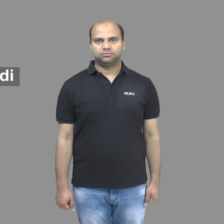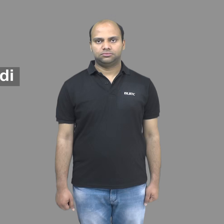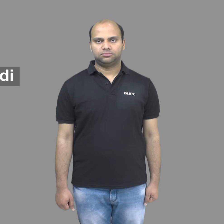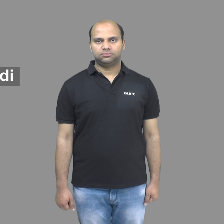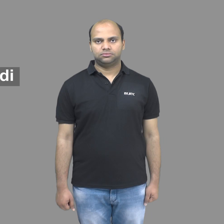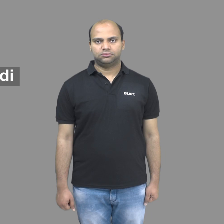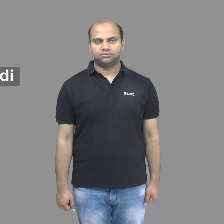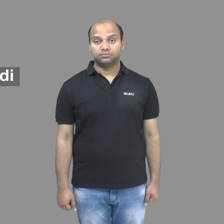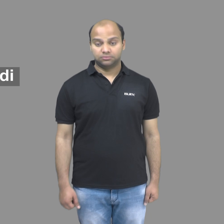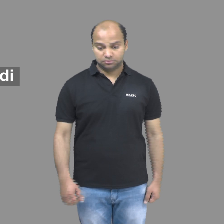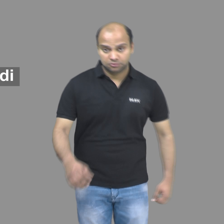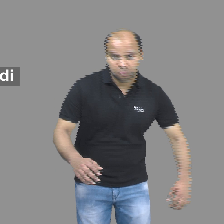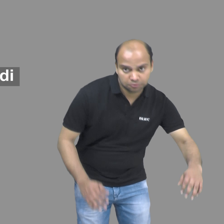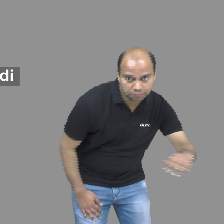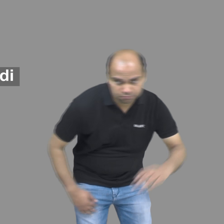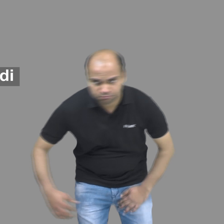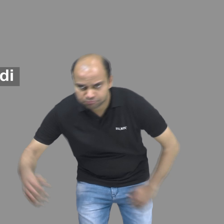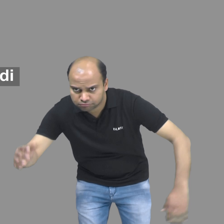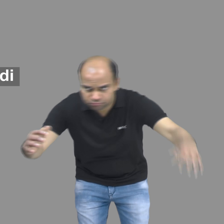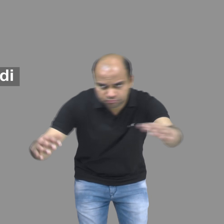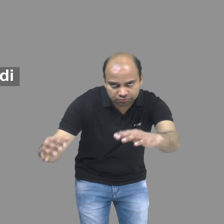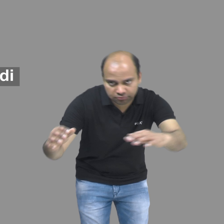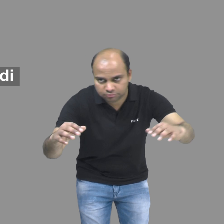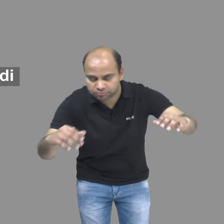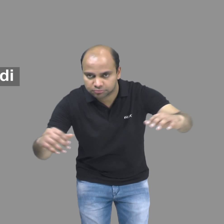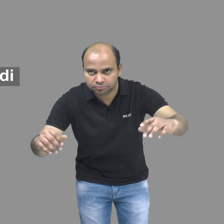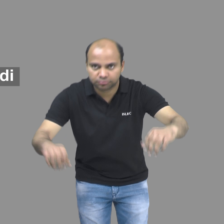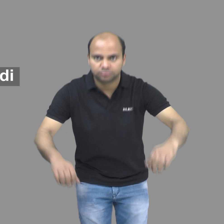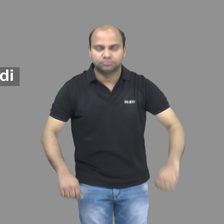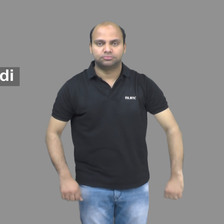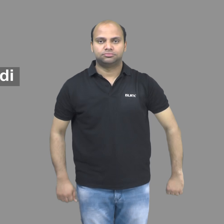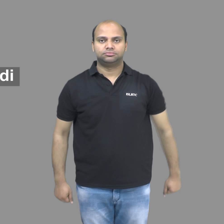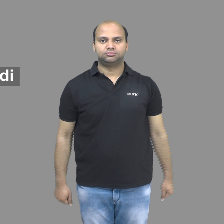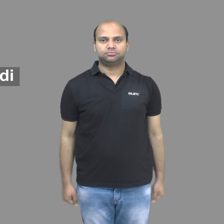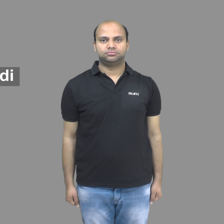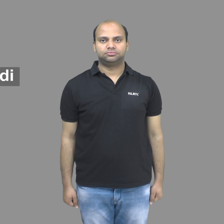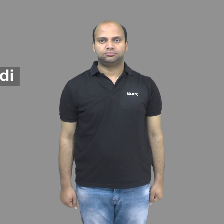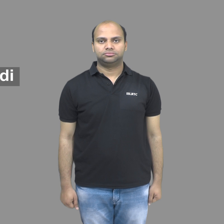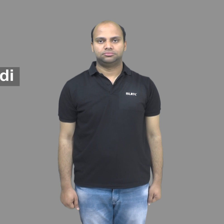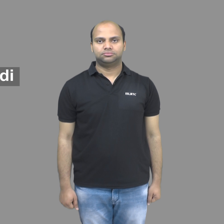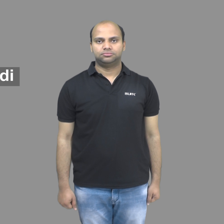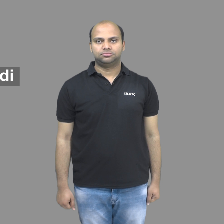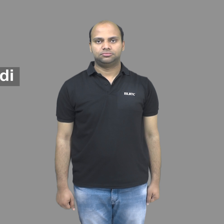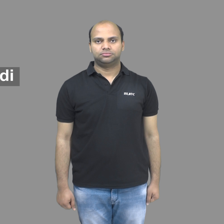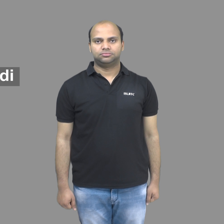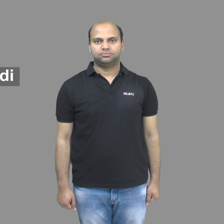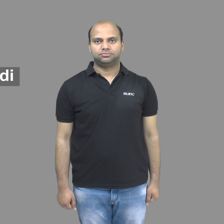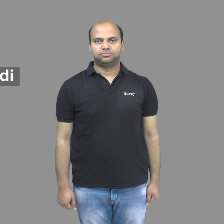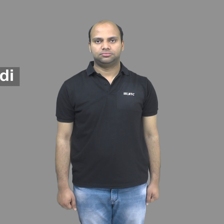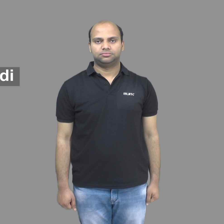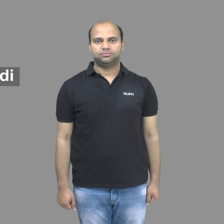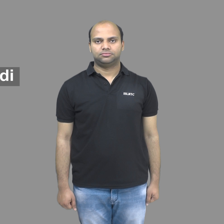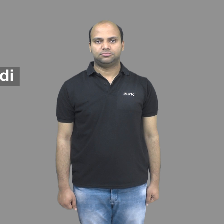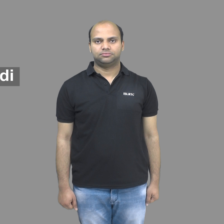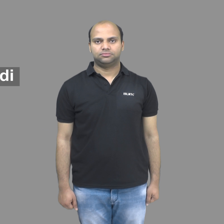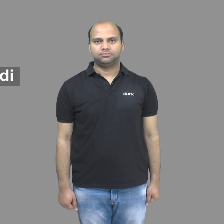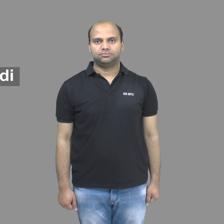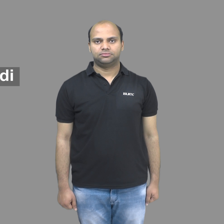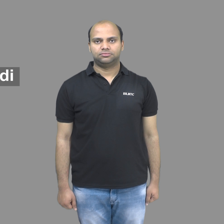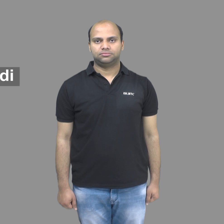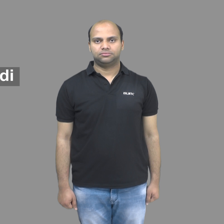Kabaddi